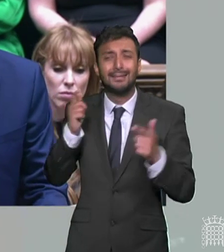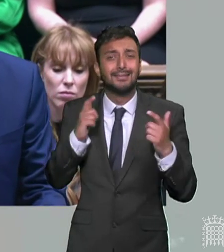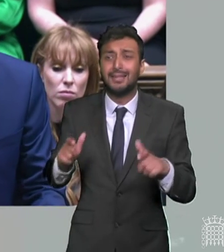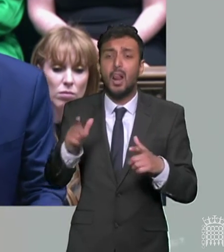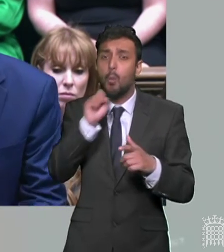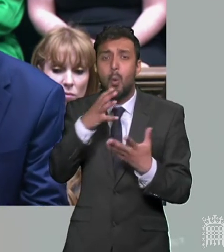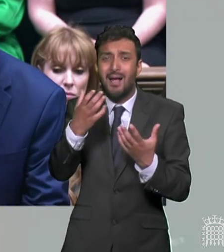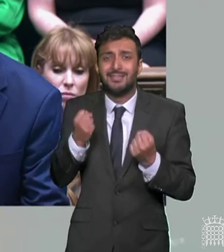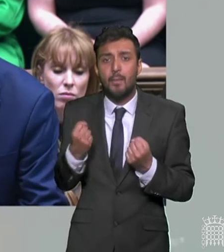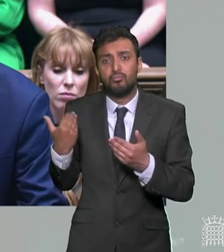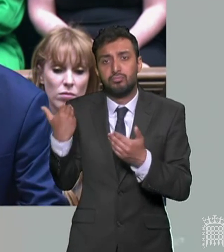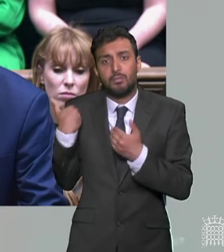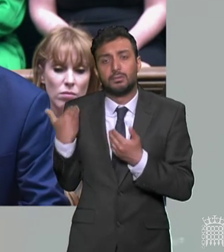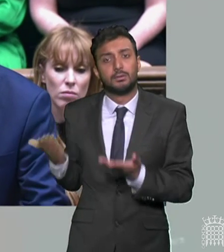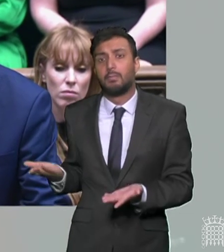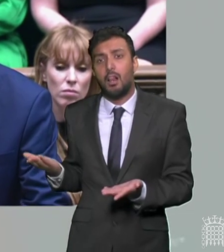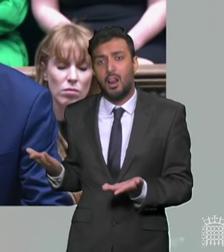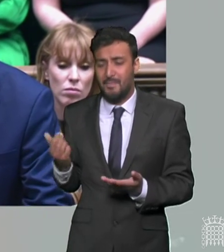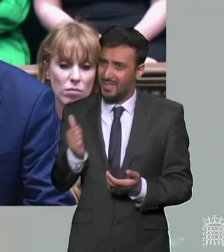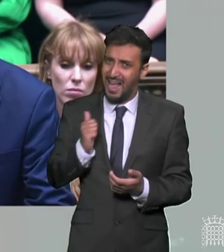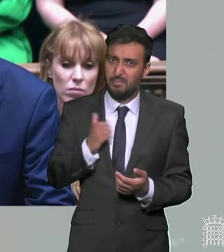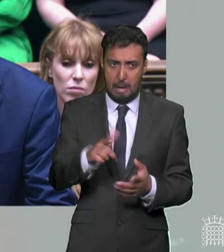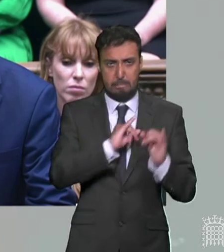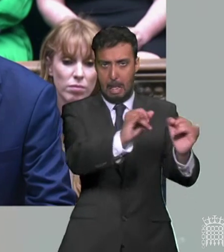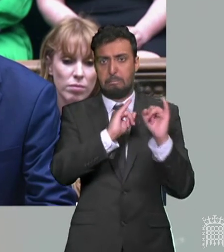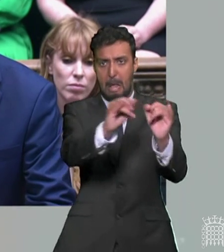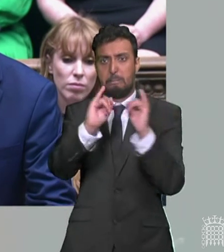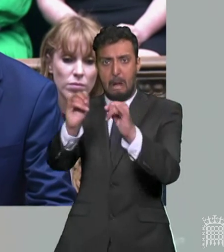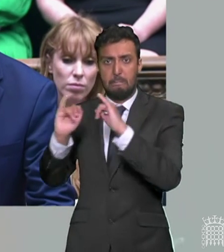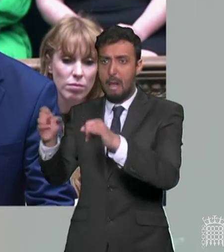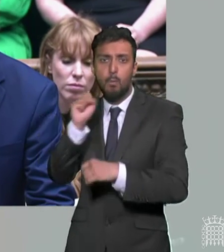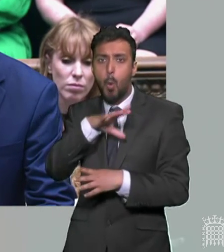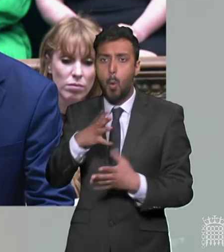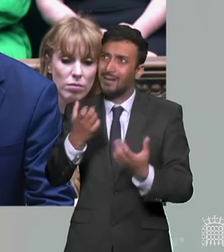They expect others to take the blame while they cling on.